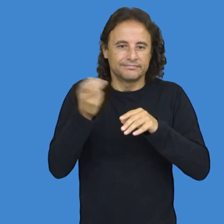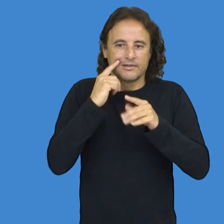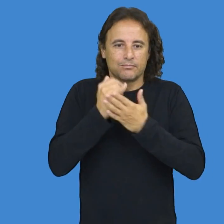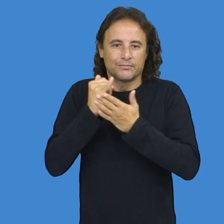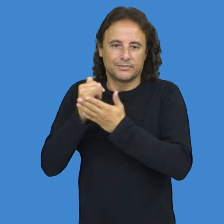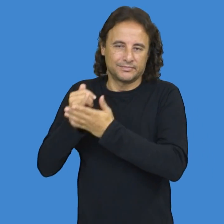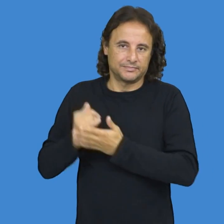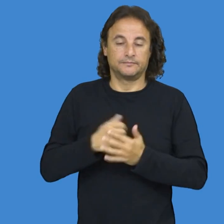probar